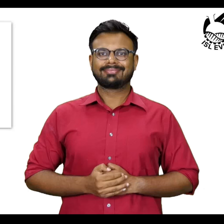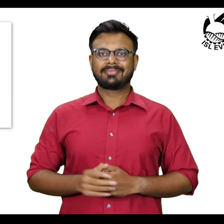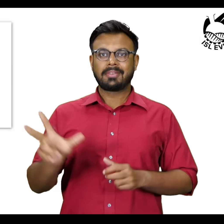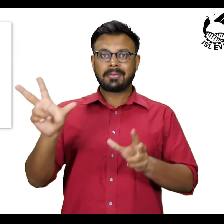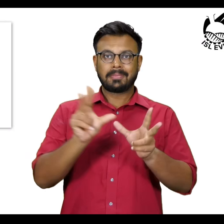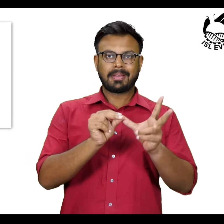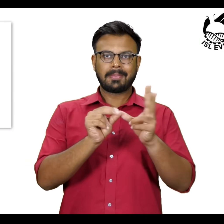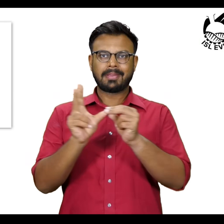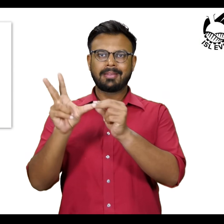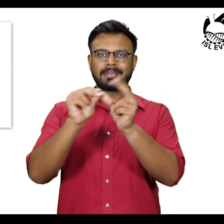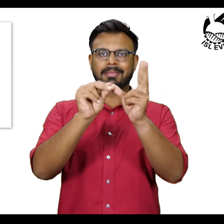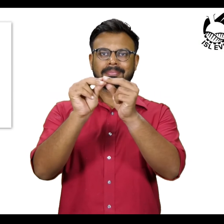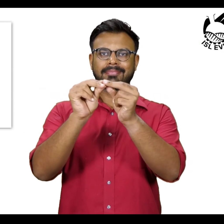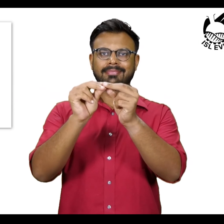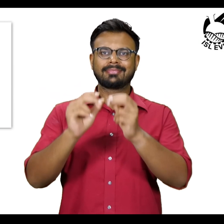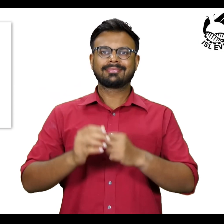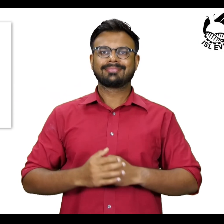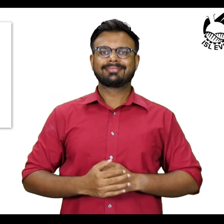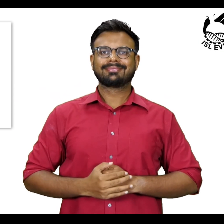Molecular